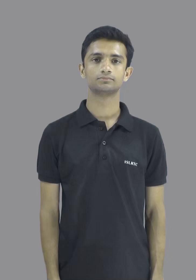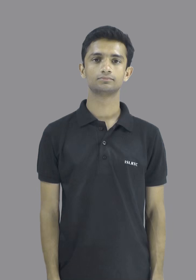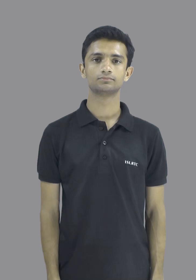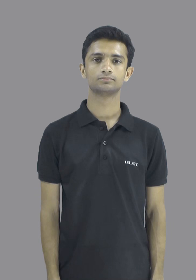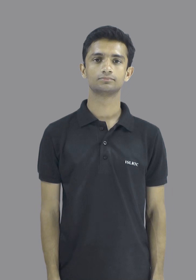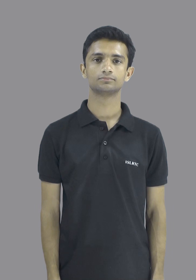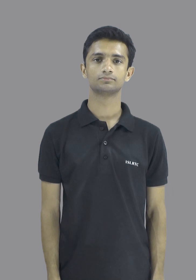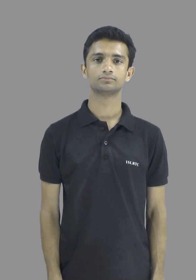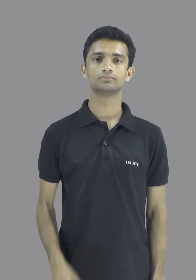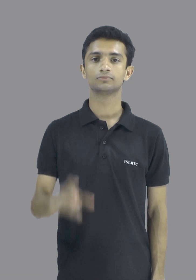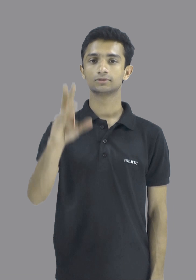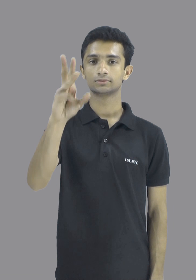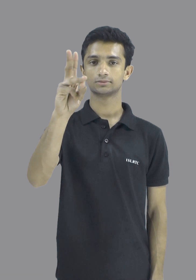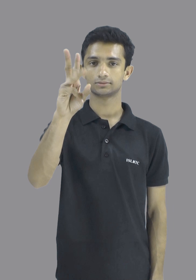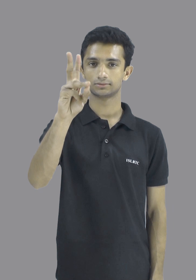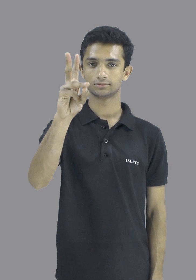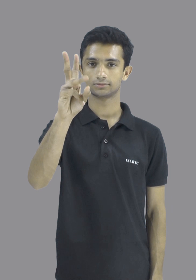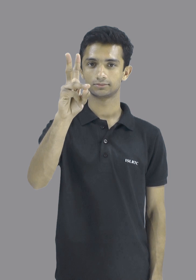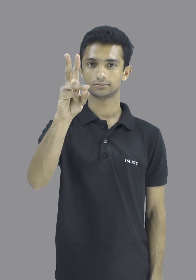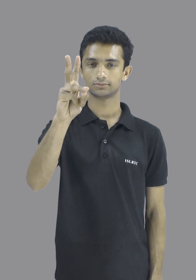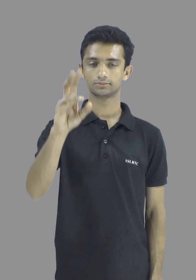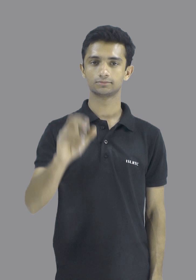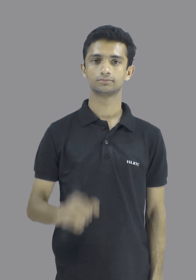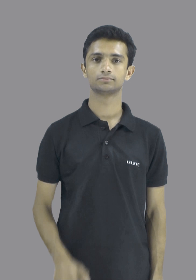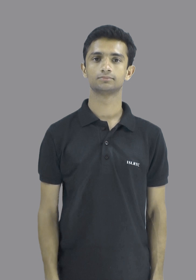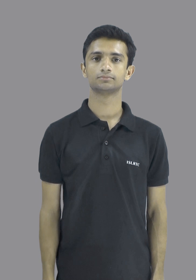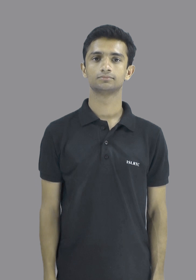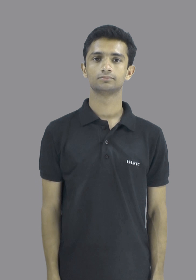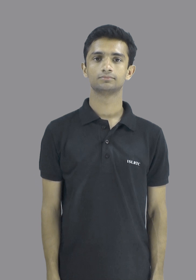Third